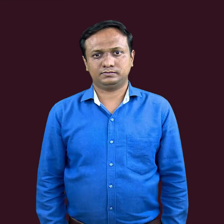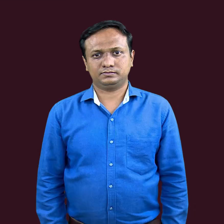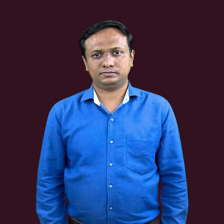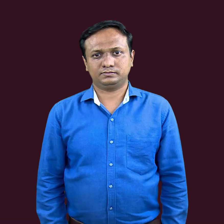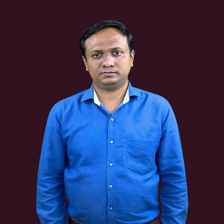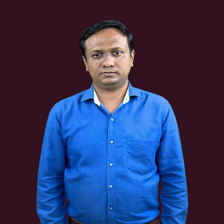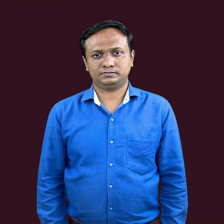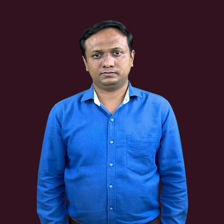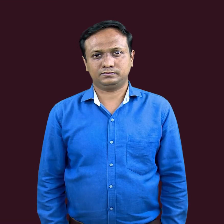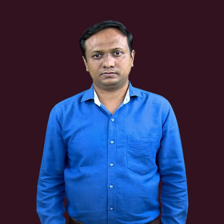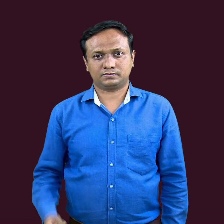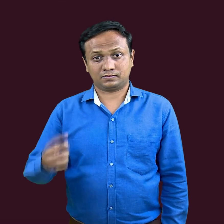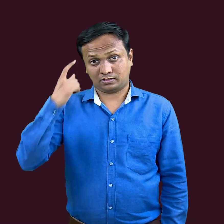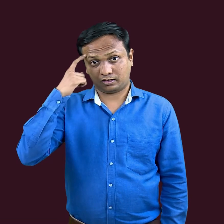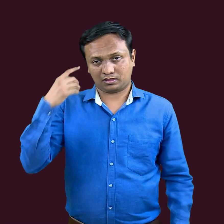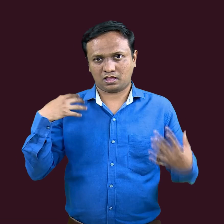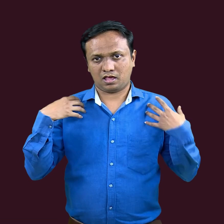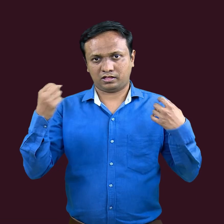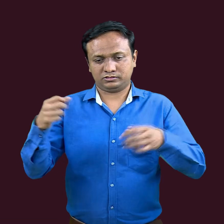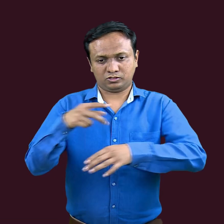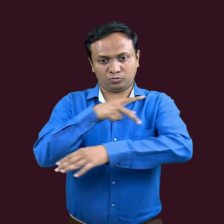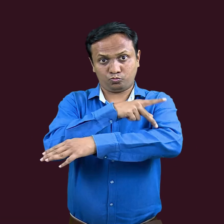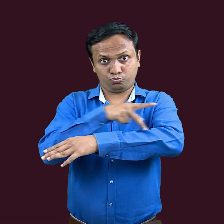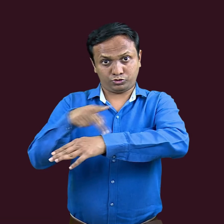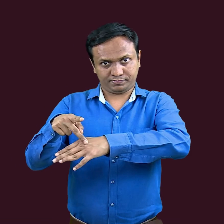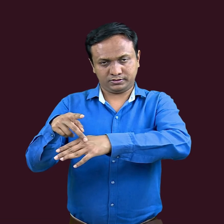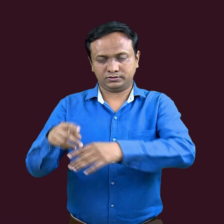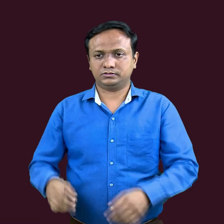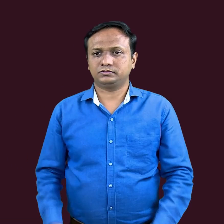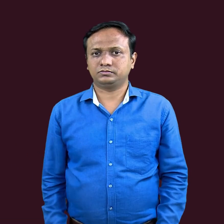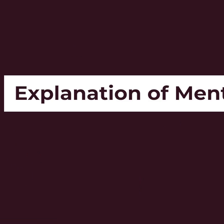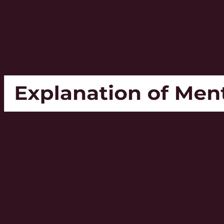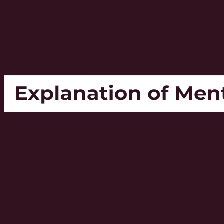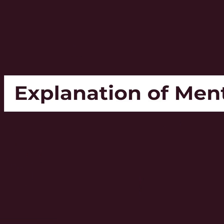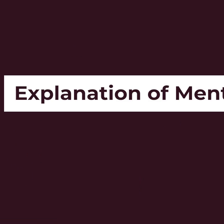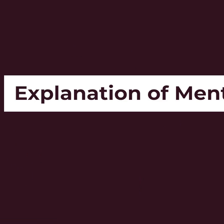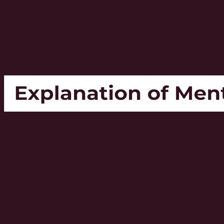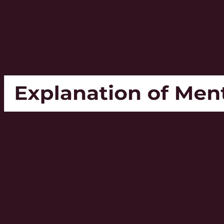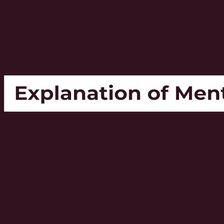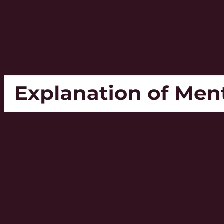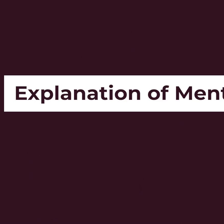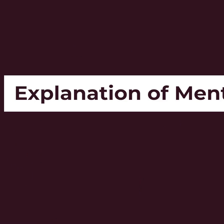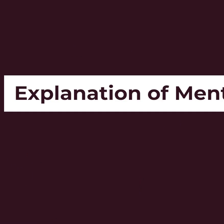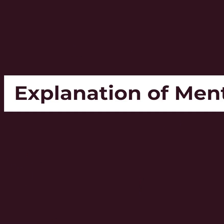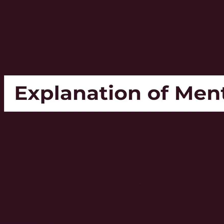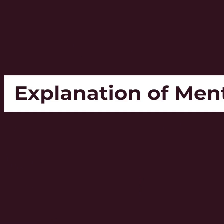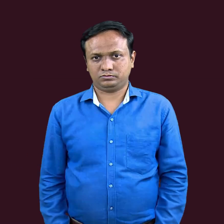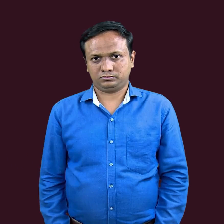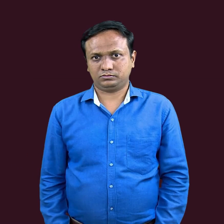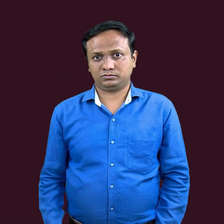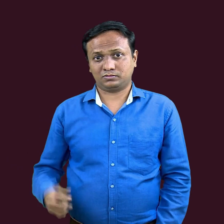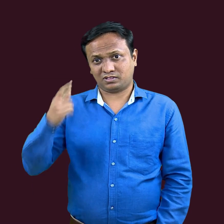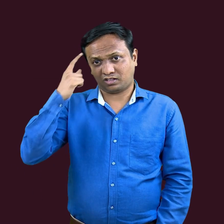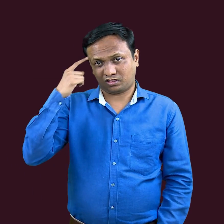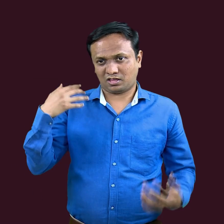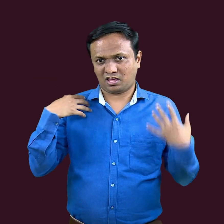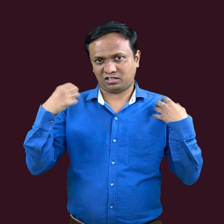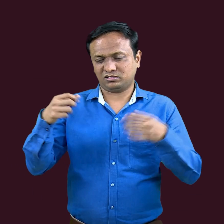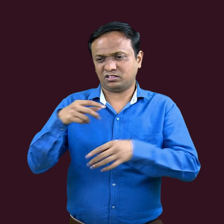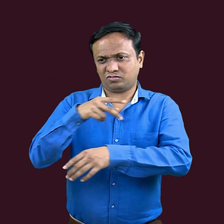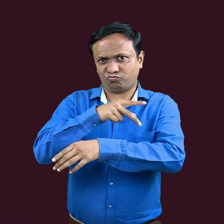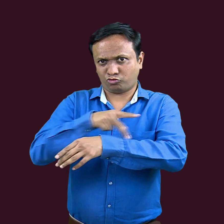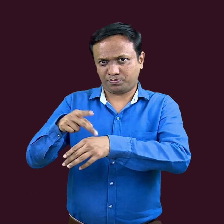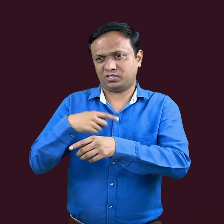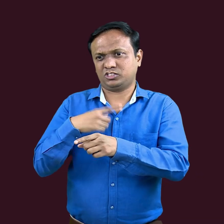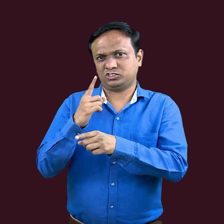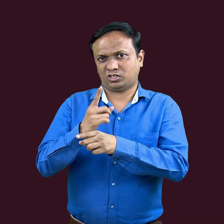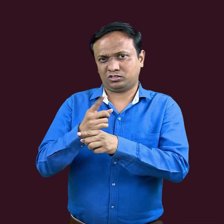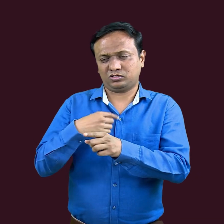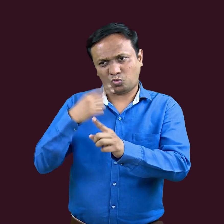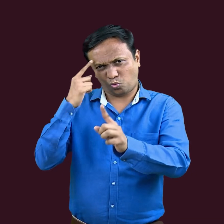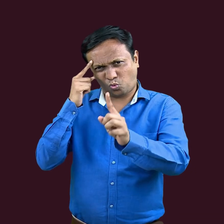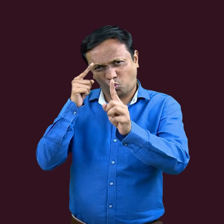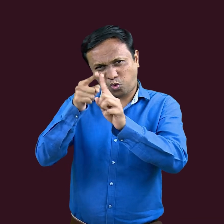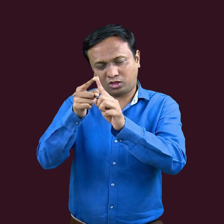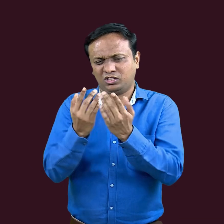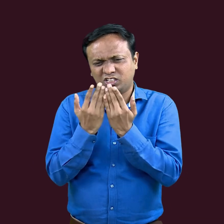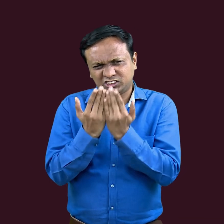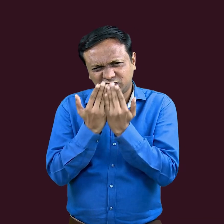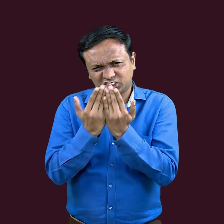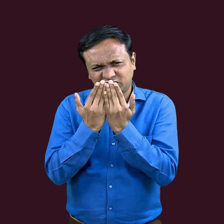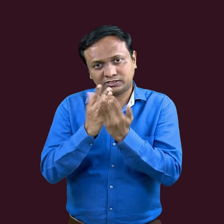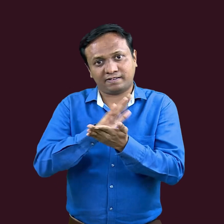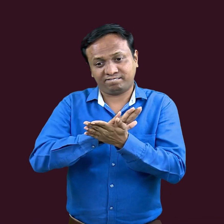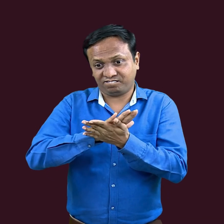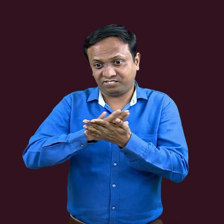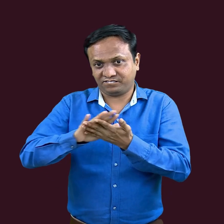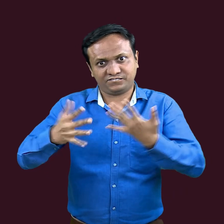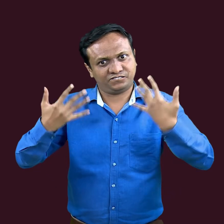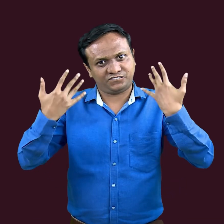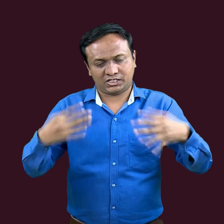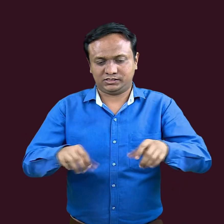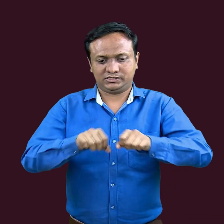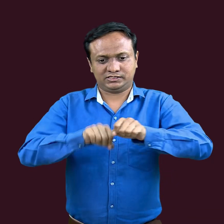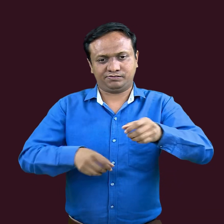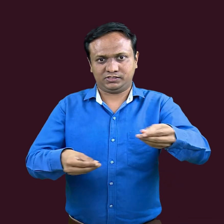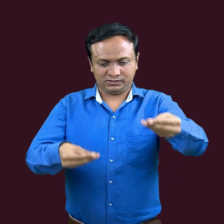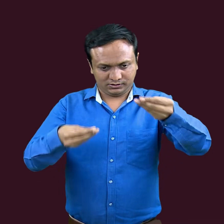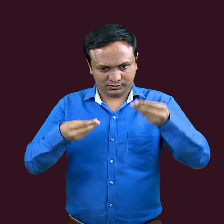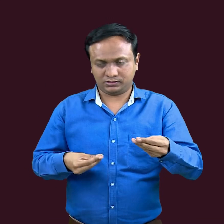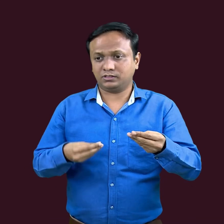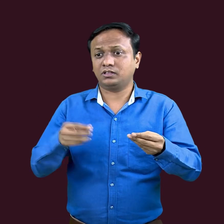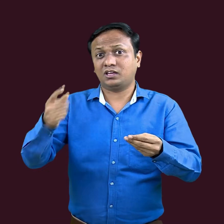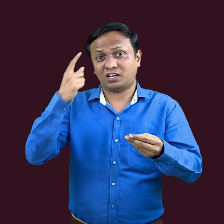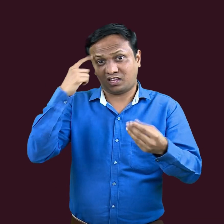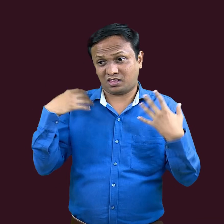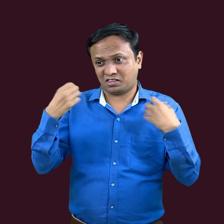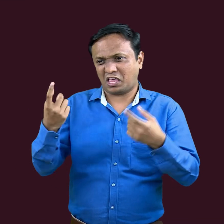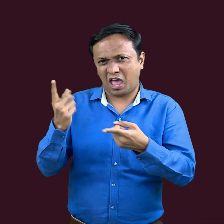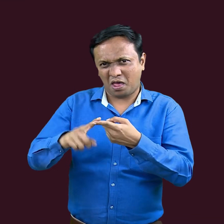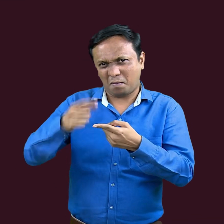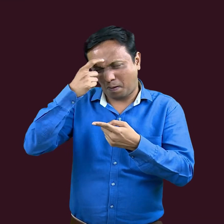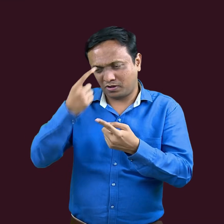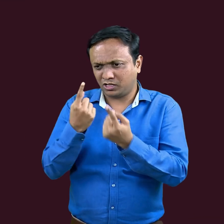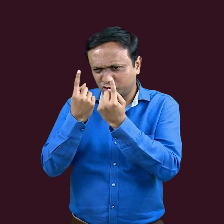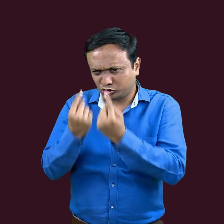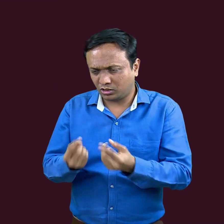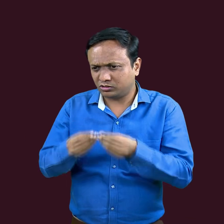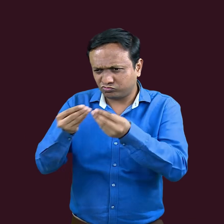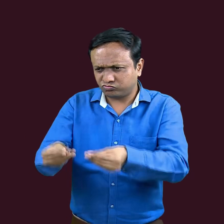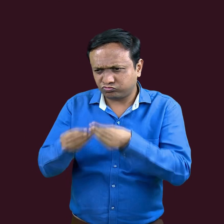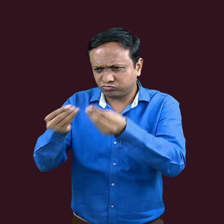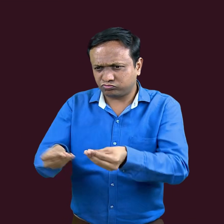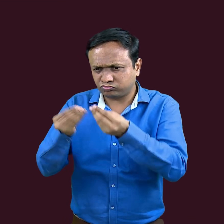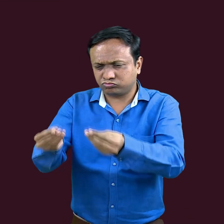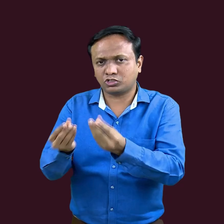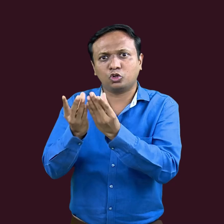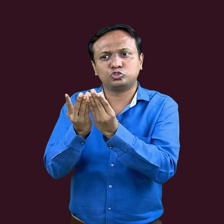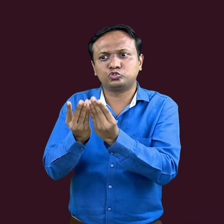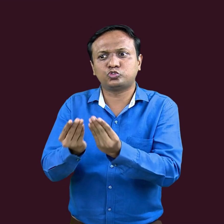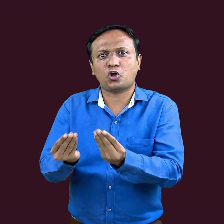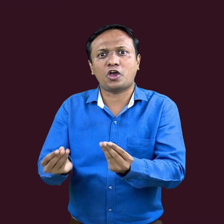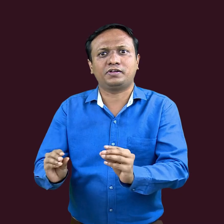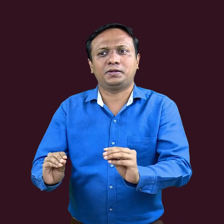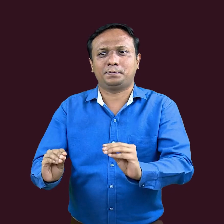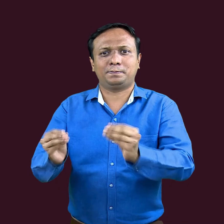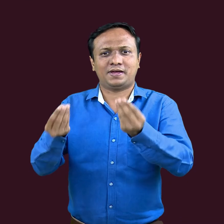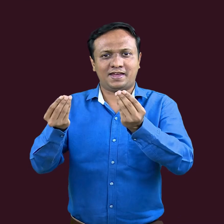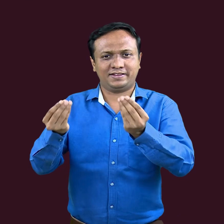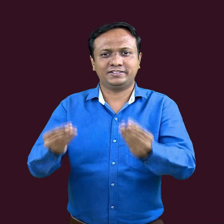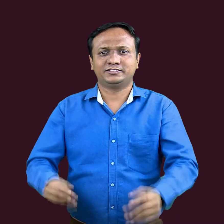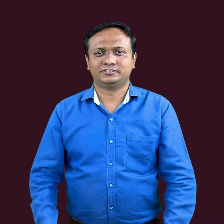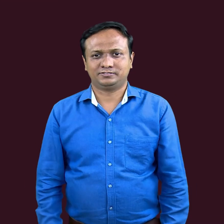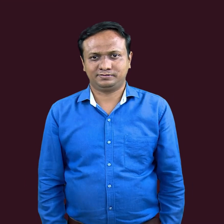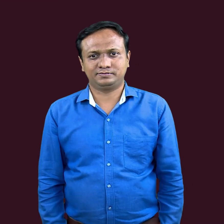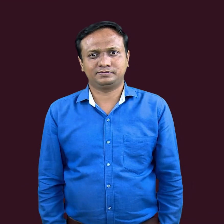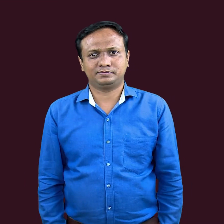Mental health professional